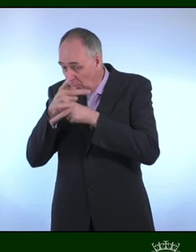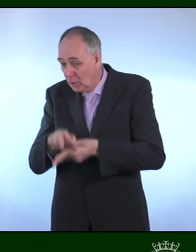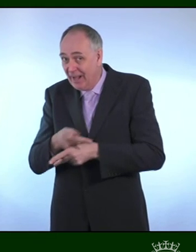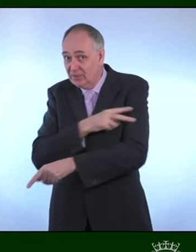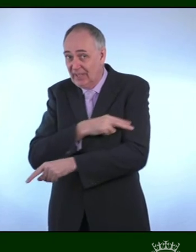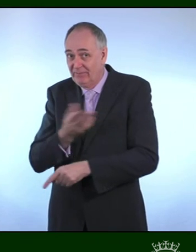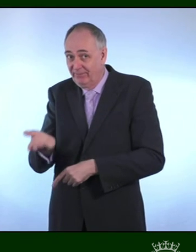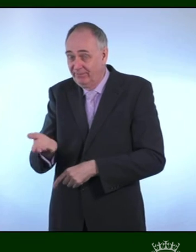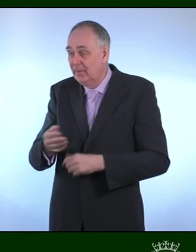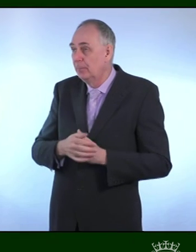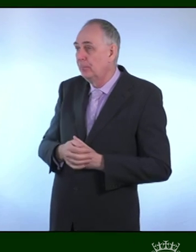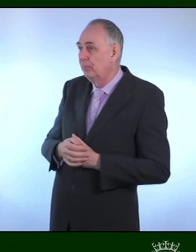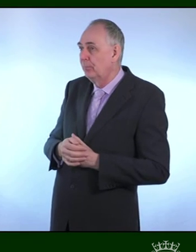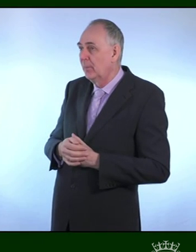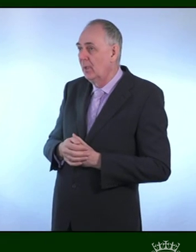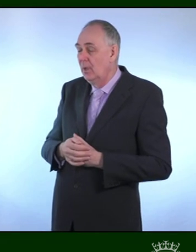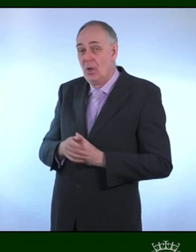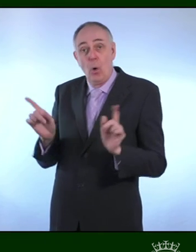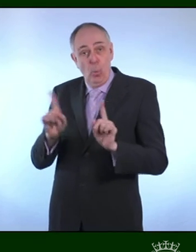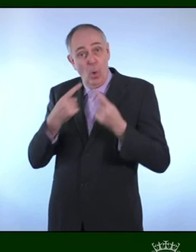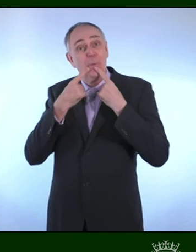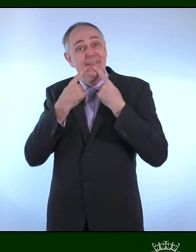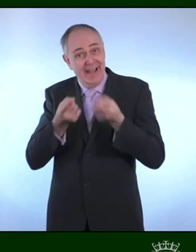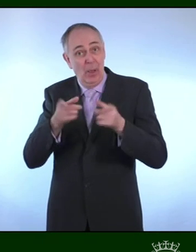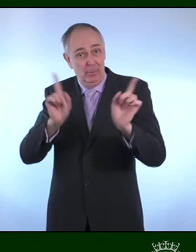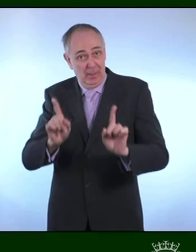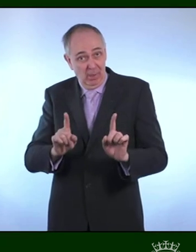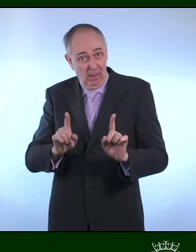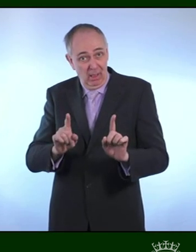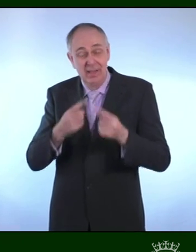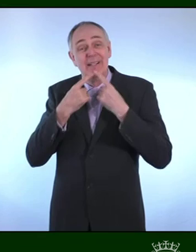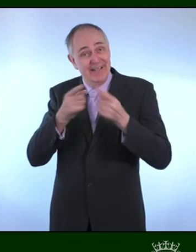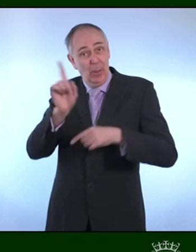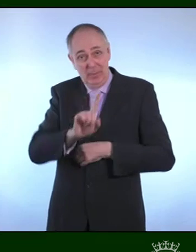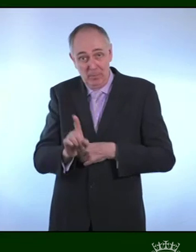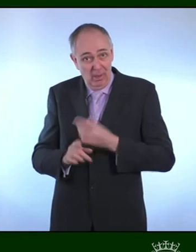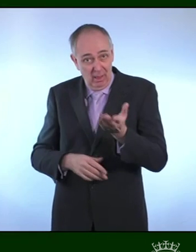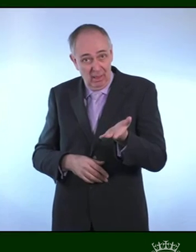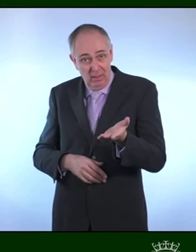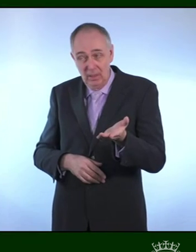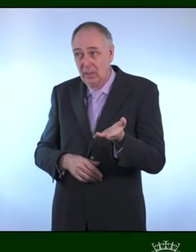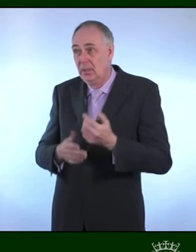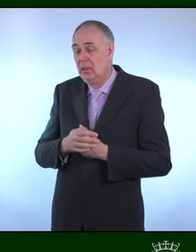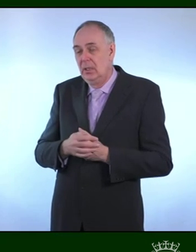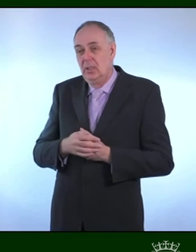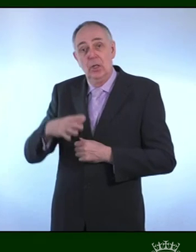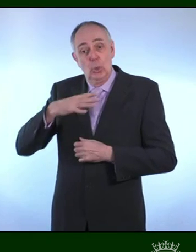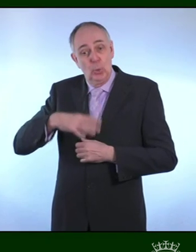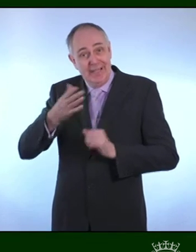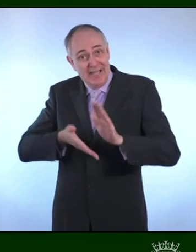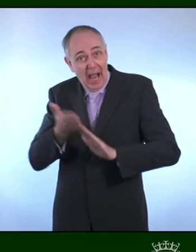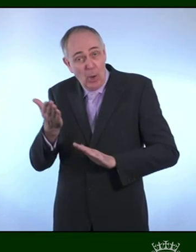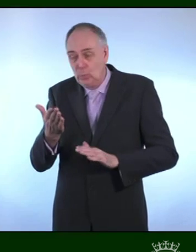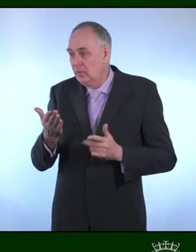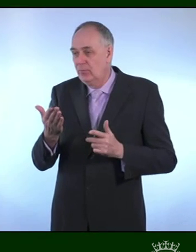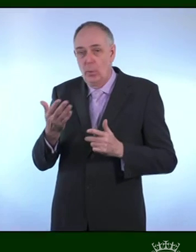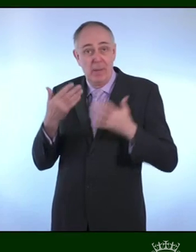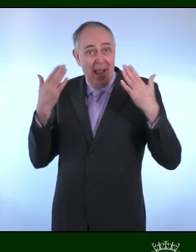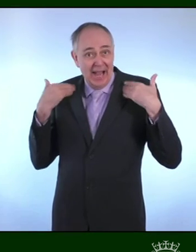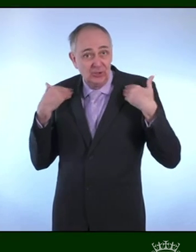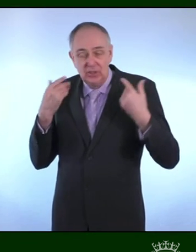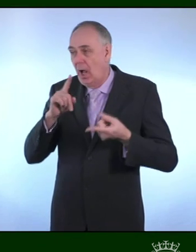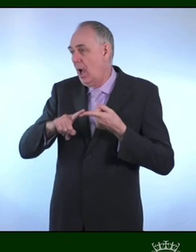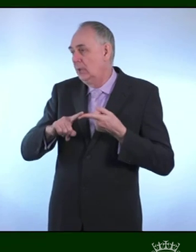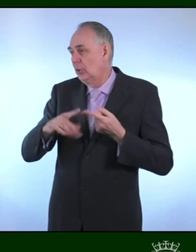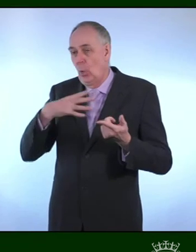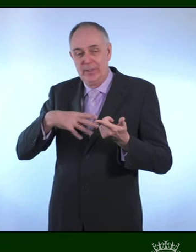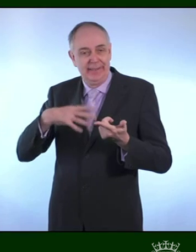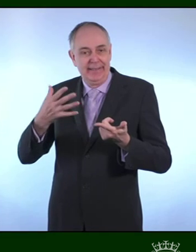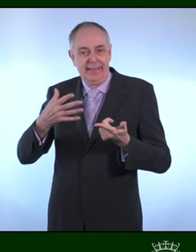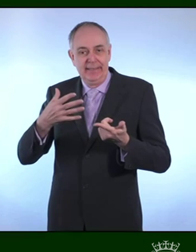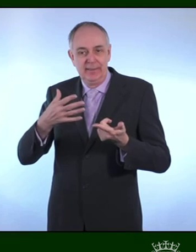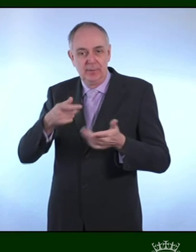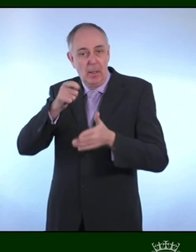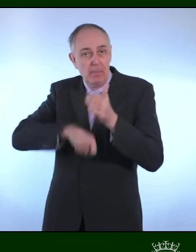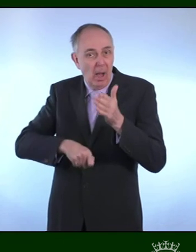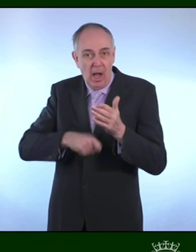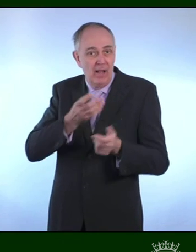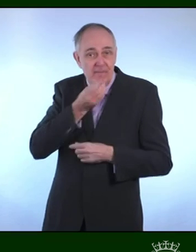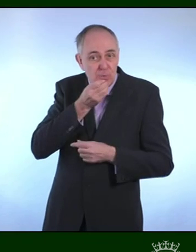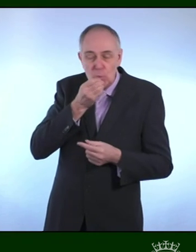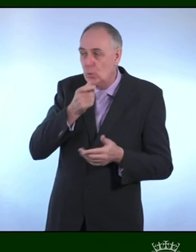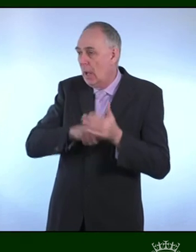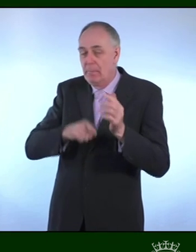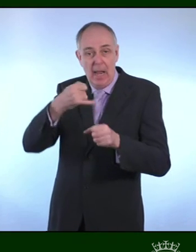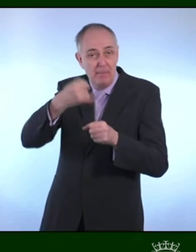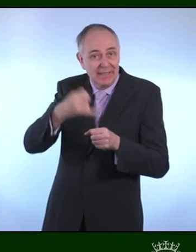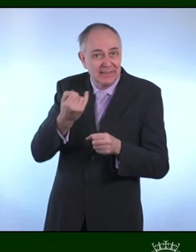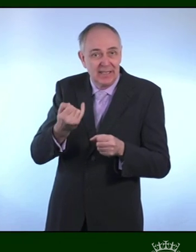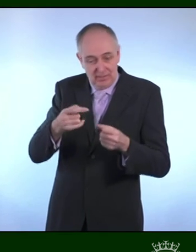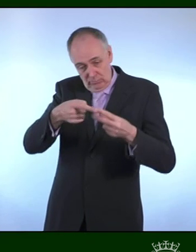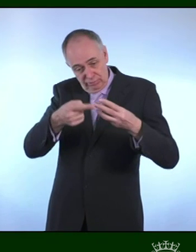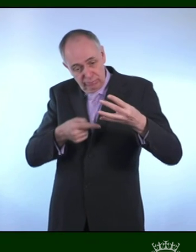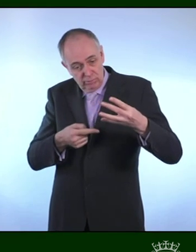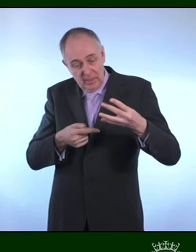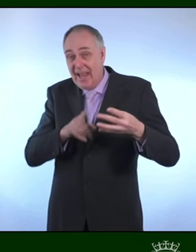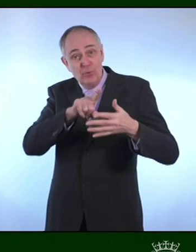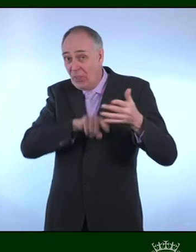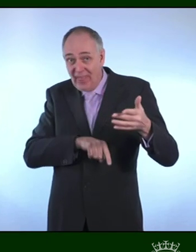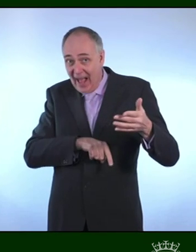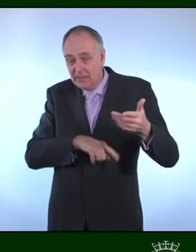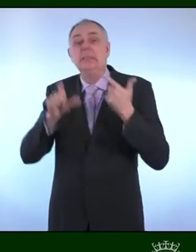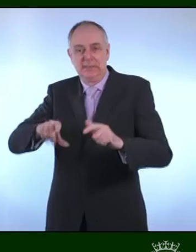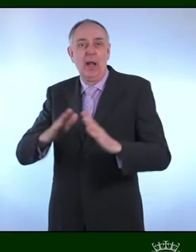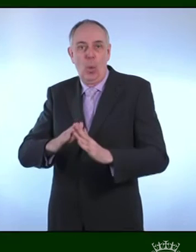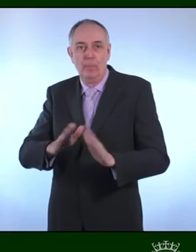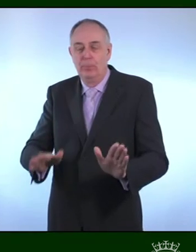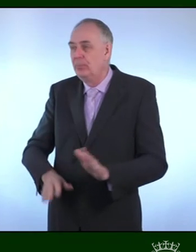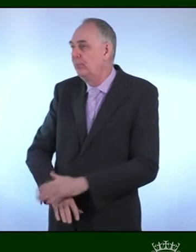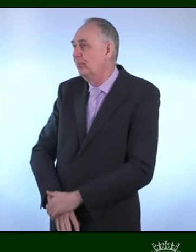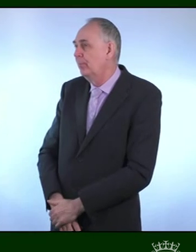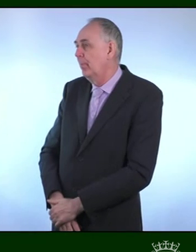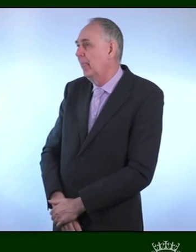But overwhelmingly, what we are saying to the people of this country is that, unless you need to leave the house to take exercise, for medical reasons or to buy essential supplies, you should stay at home, protect the NHS and save lives.